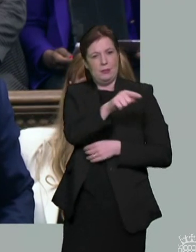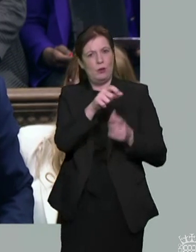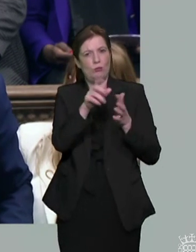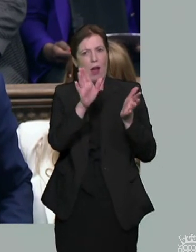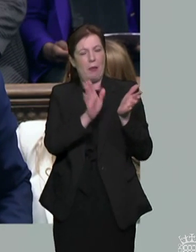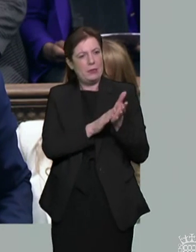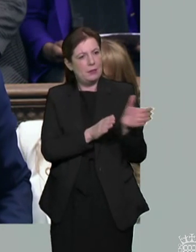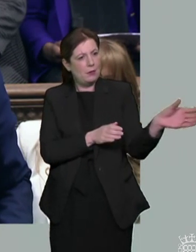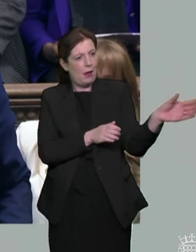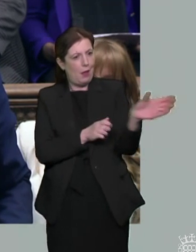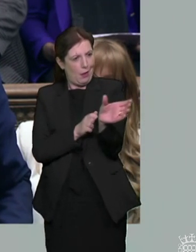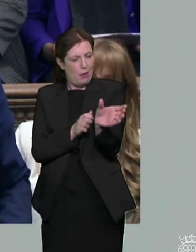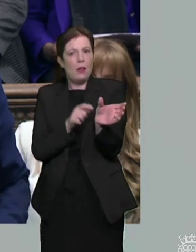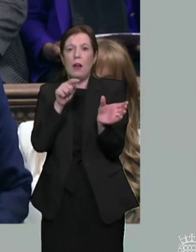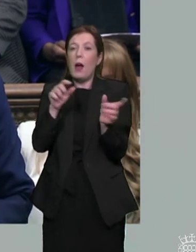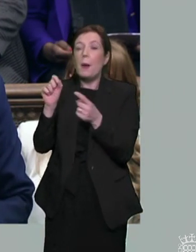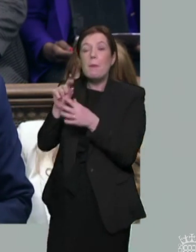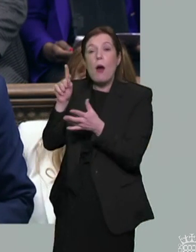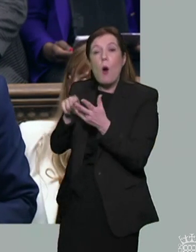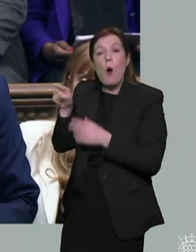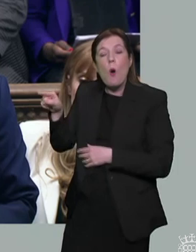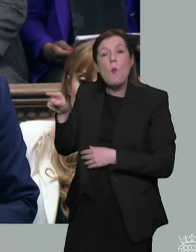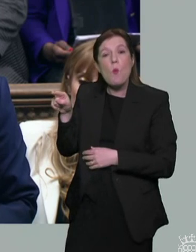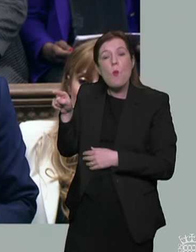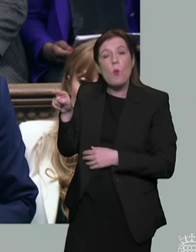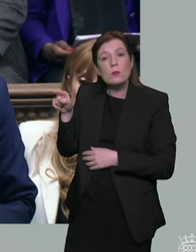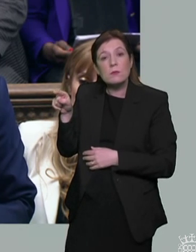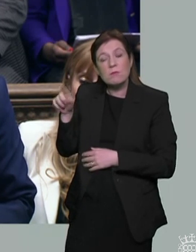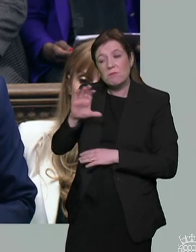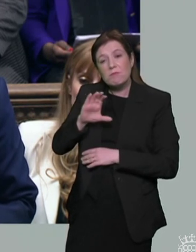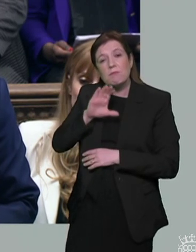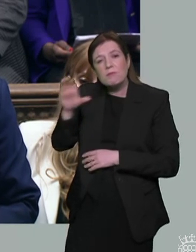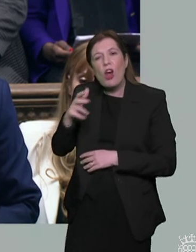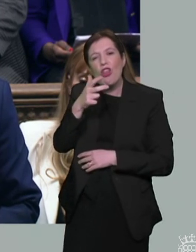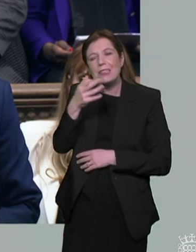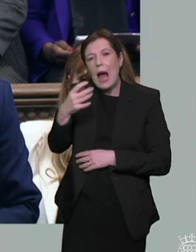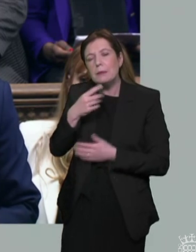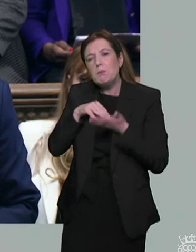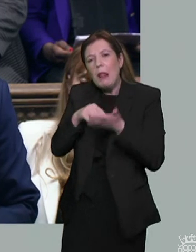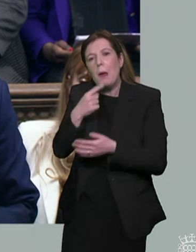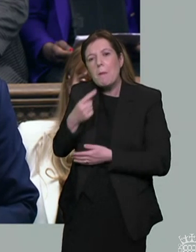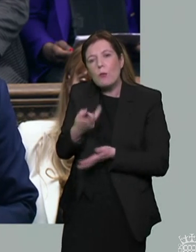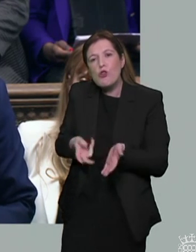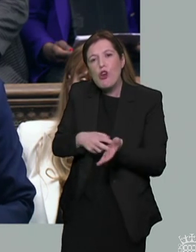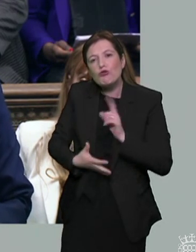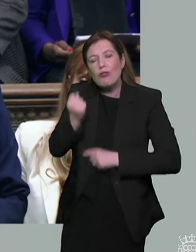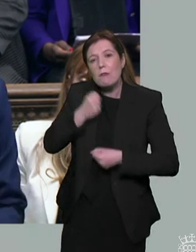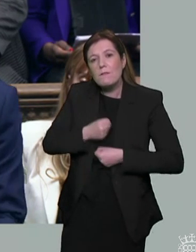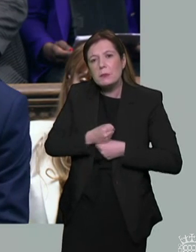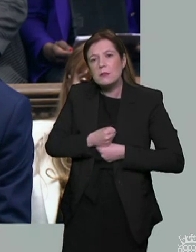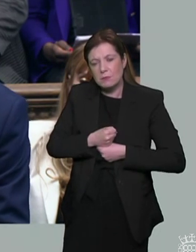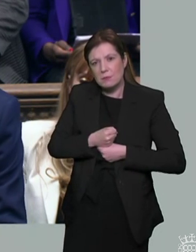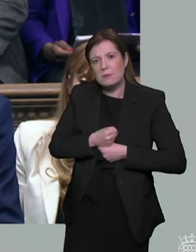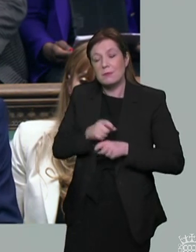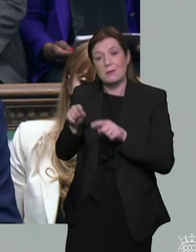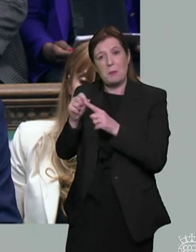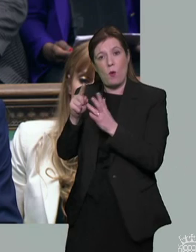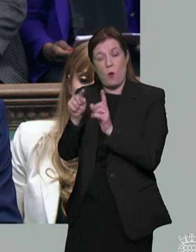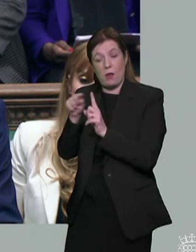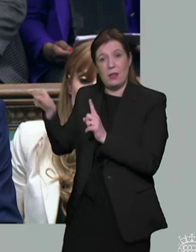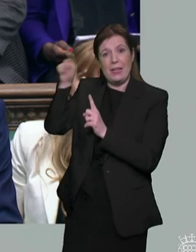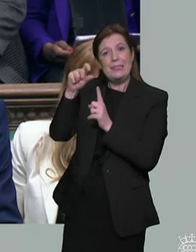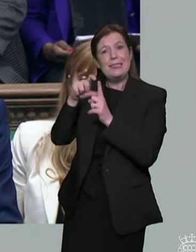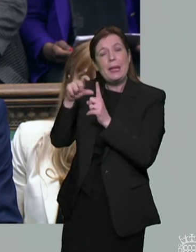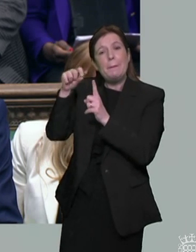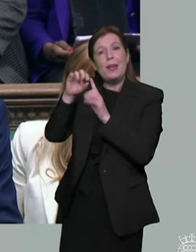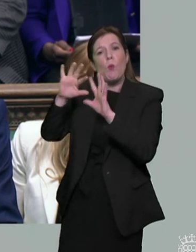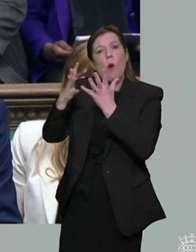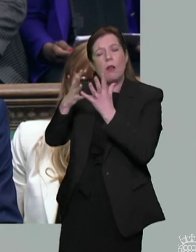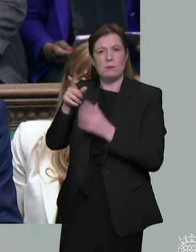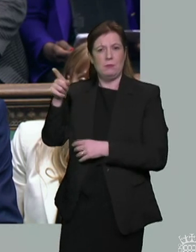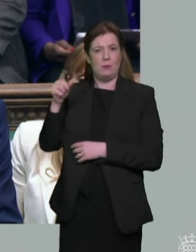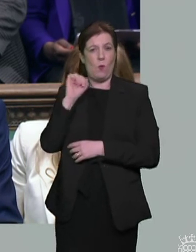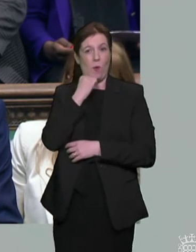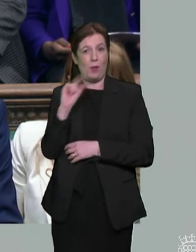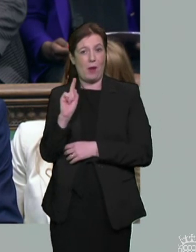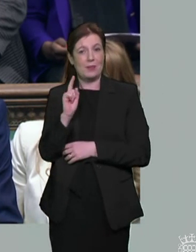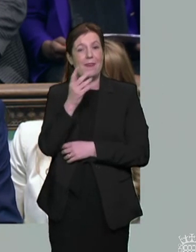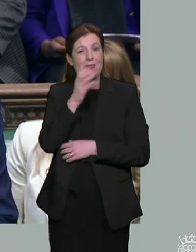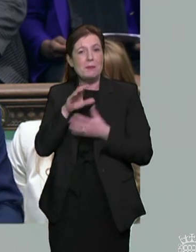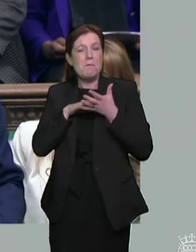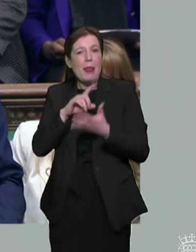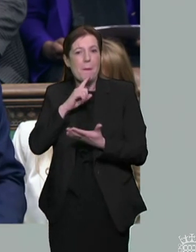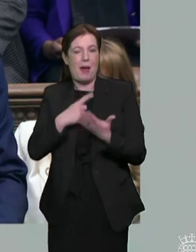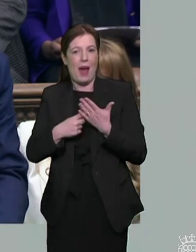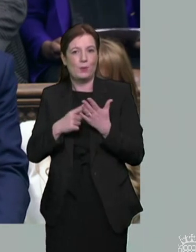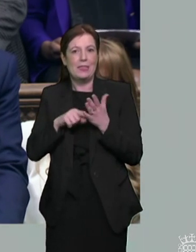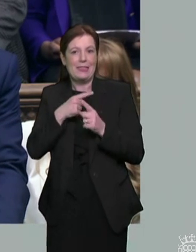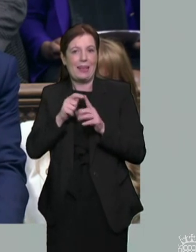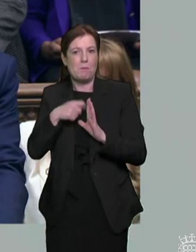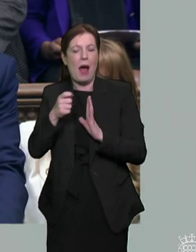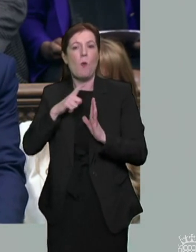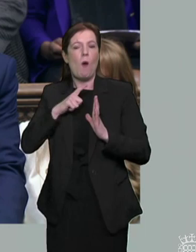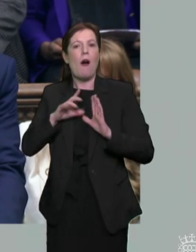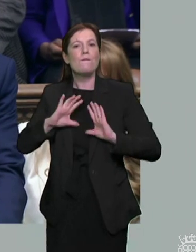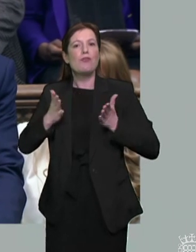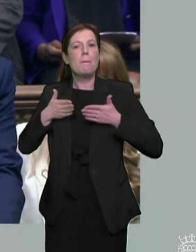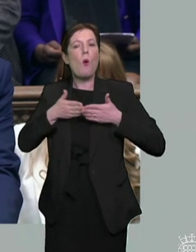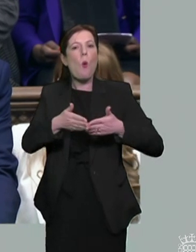Since he came to office, P&O has received more than £38 million-worth of Government contracts, and the parent company, DP World, is lined up for £50 million of taxpayers’ money under the freeport scheme.